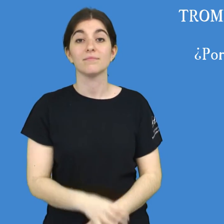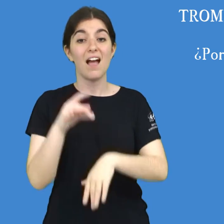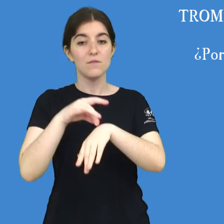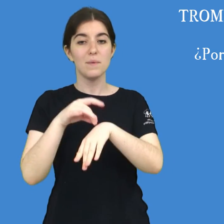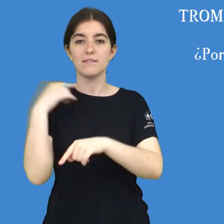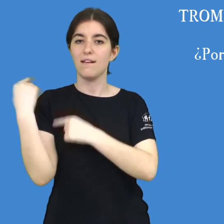enfermo